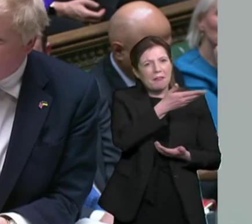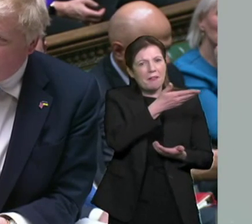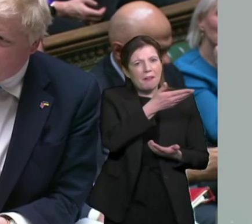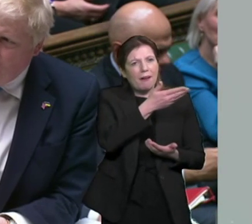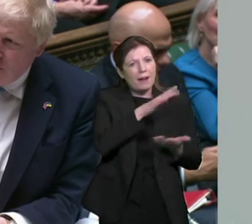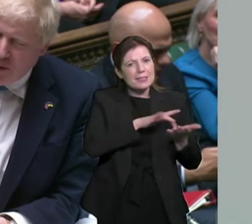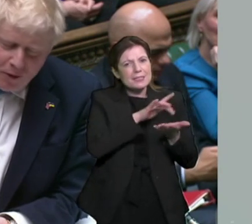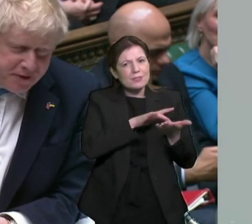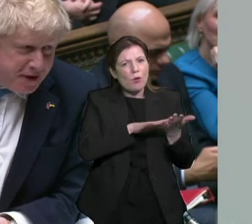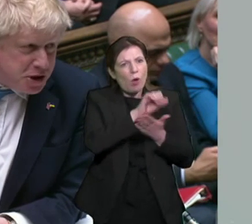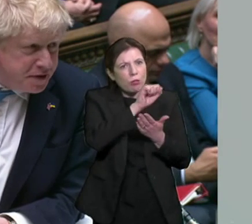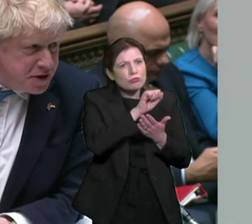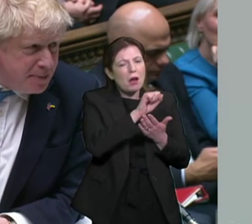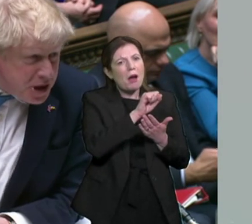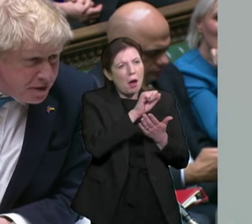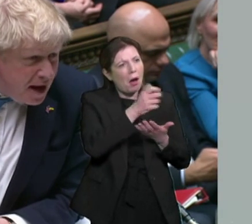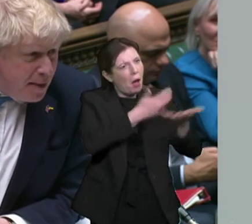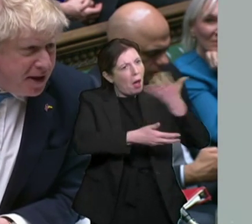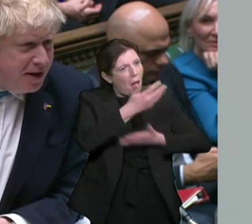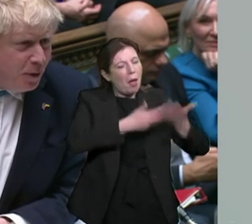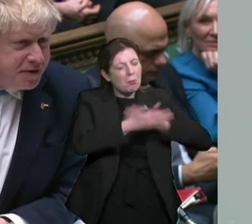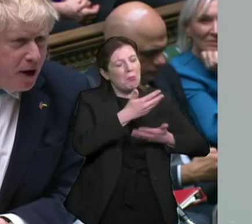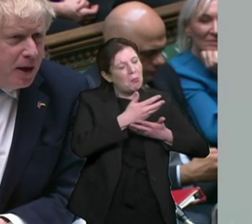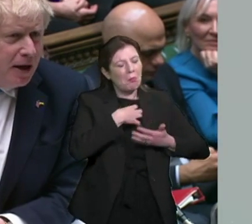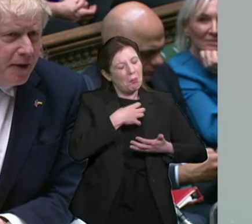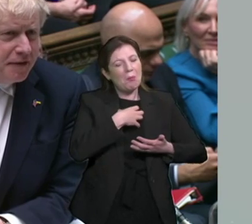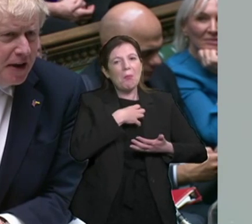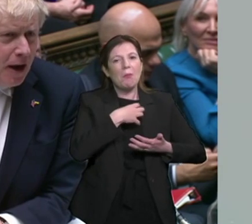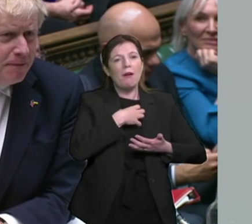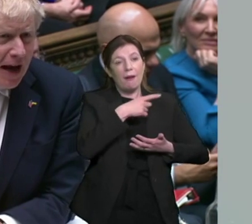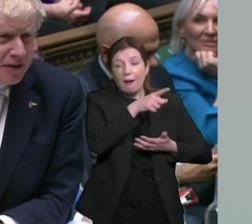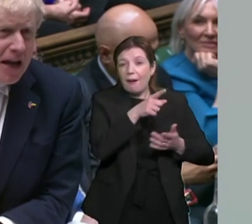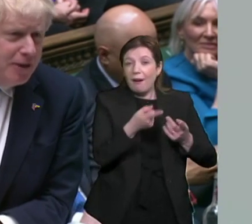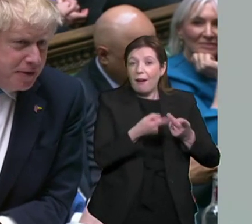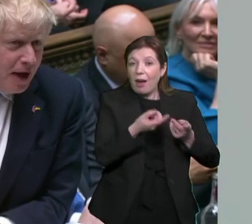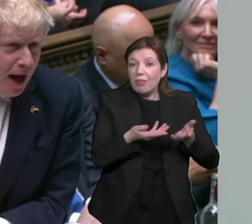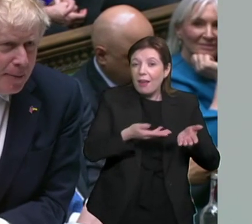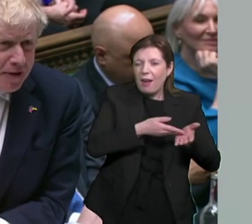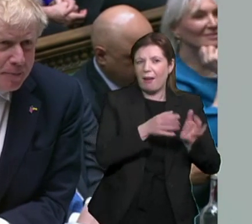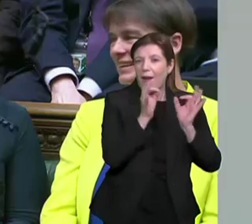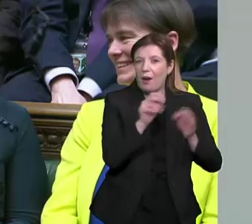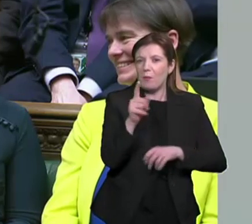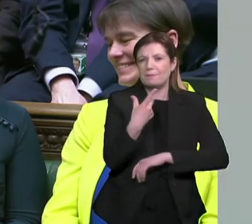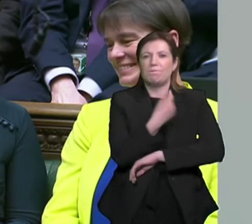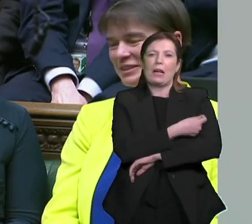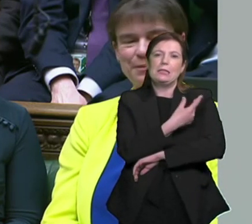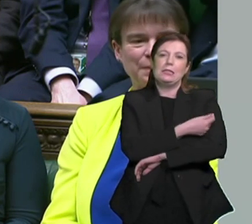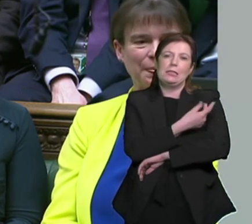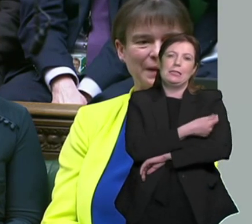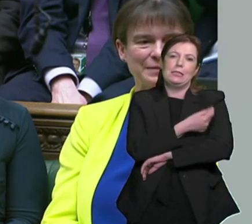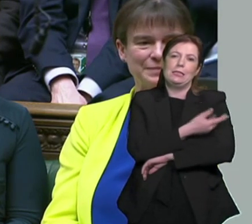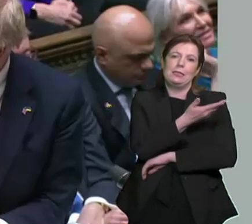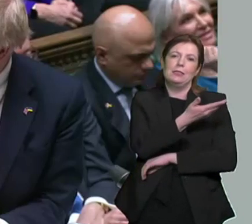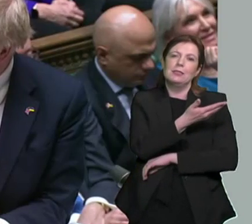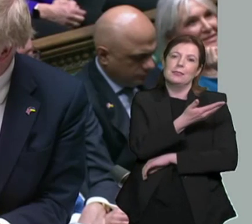Not only is Wrexham shortlisted for the city of culture, with all the distinctions my honourable Friend mentions, but it is the city of vaccines.